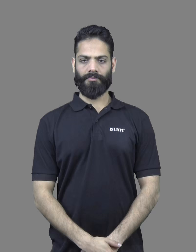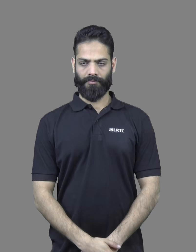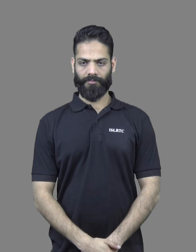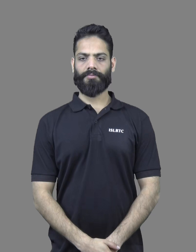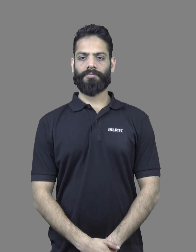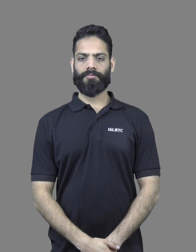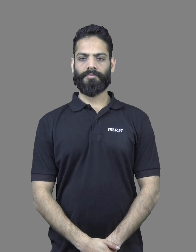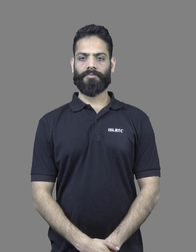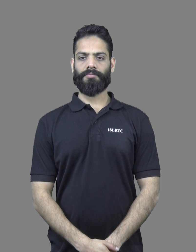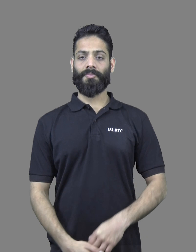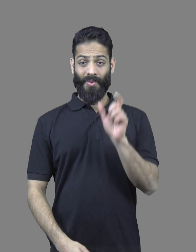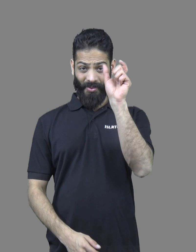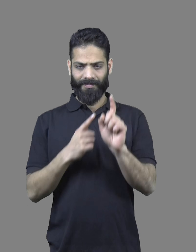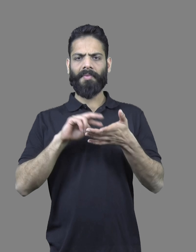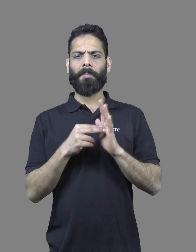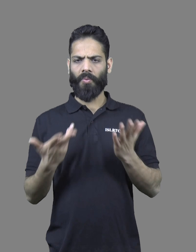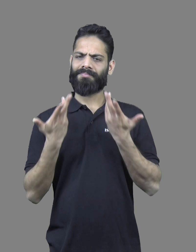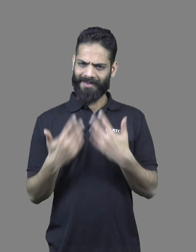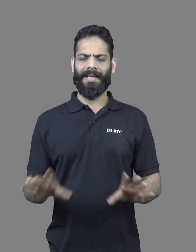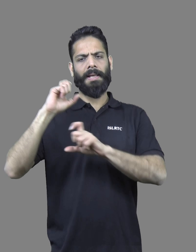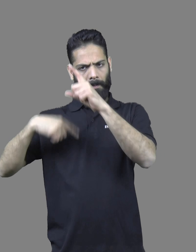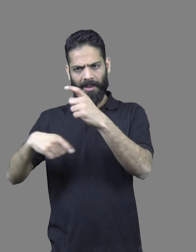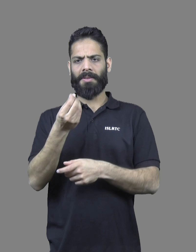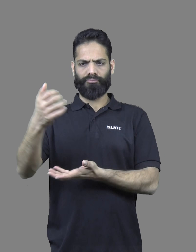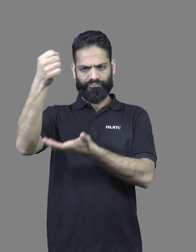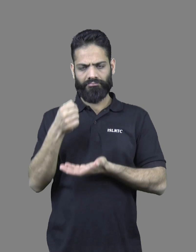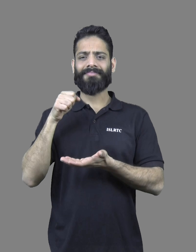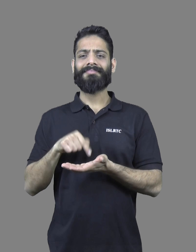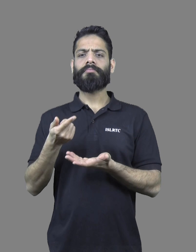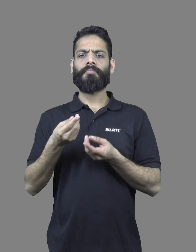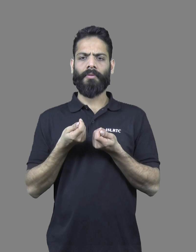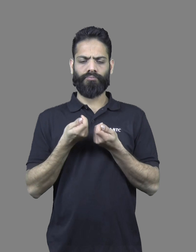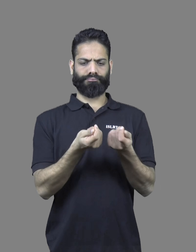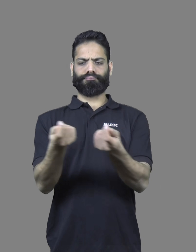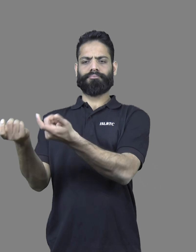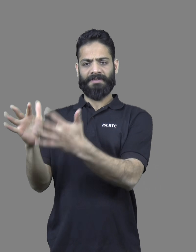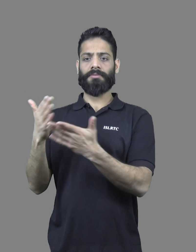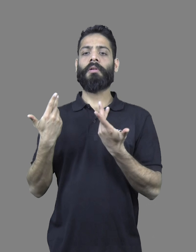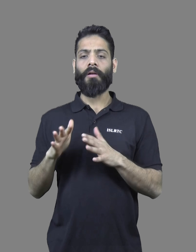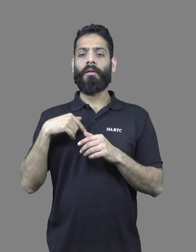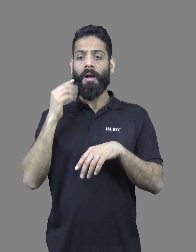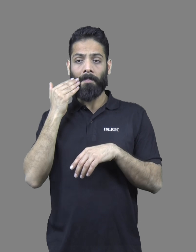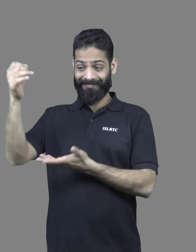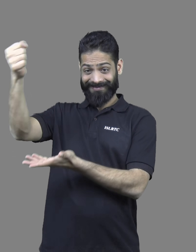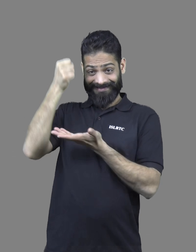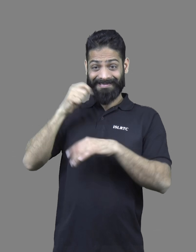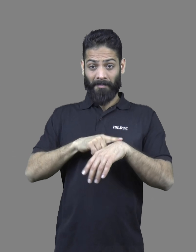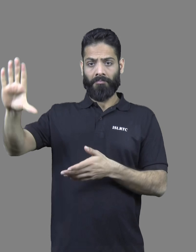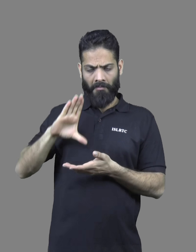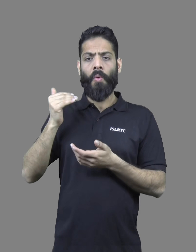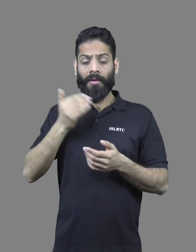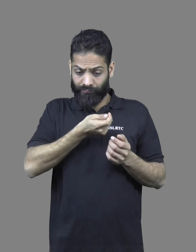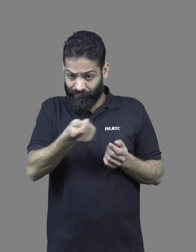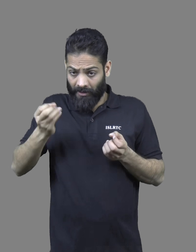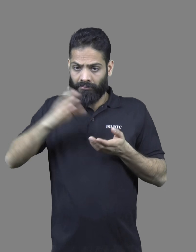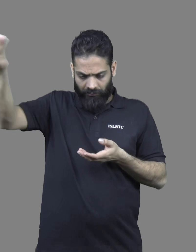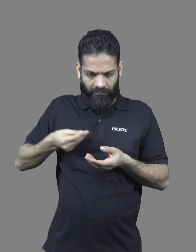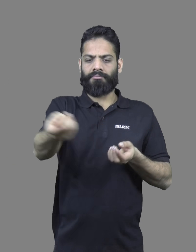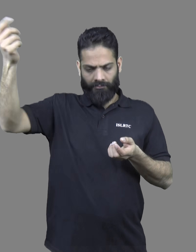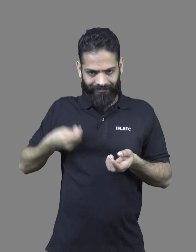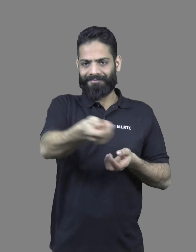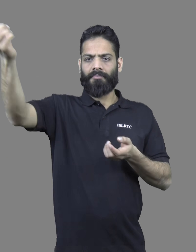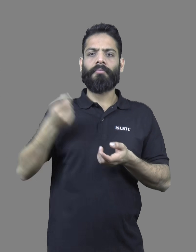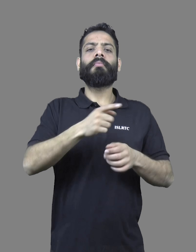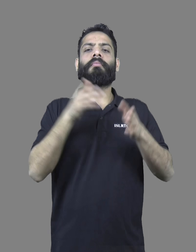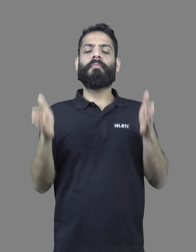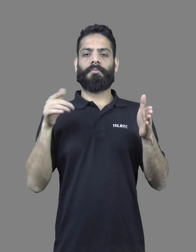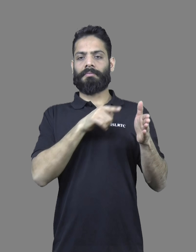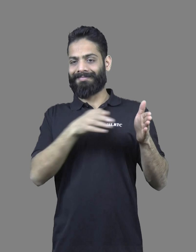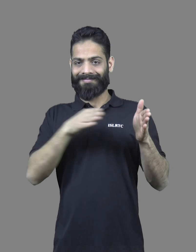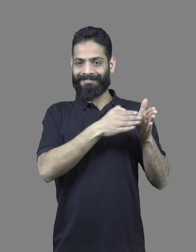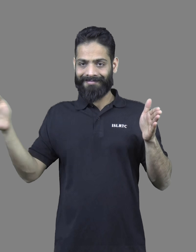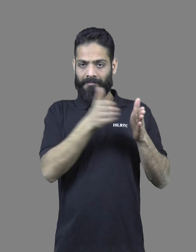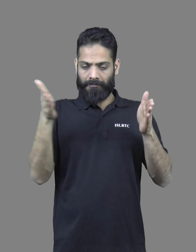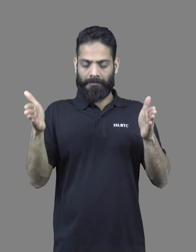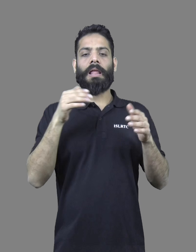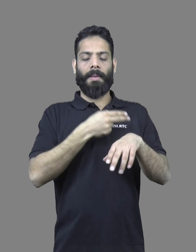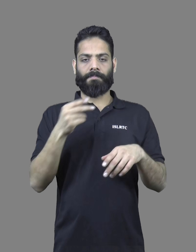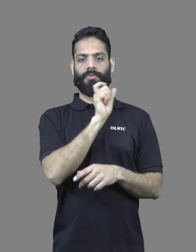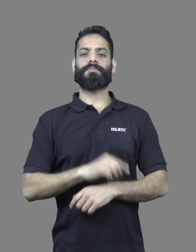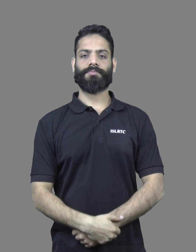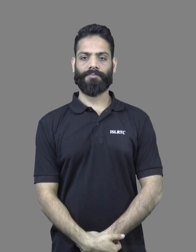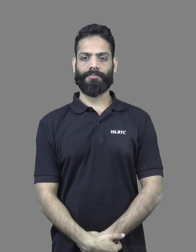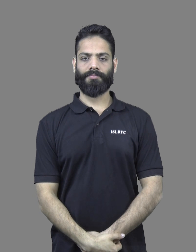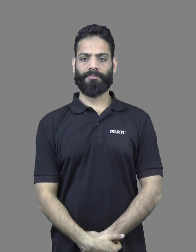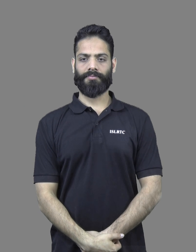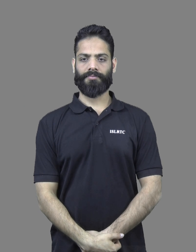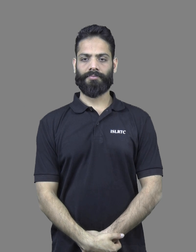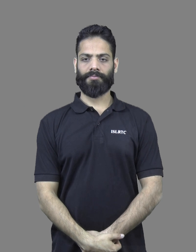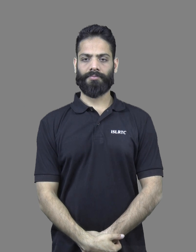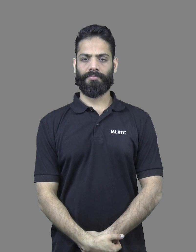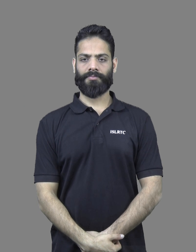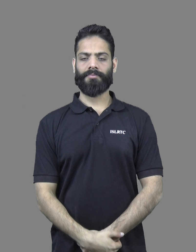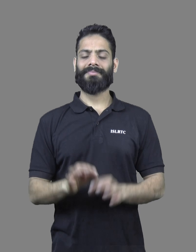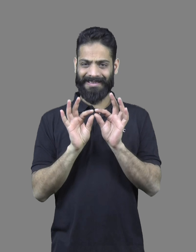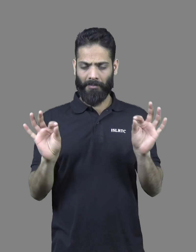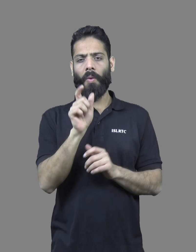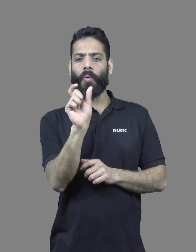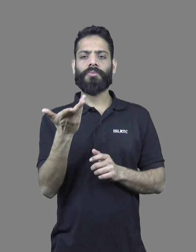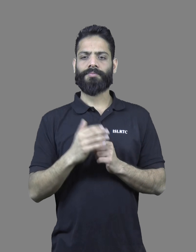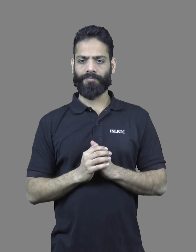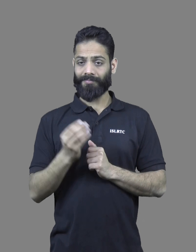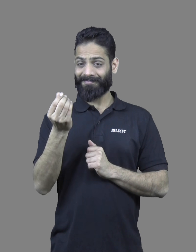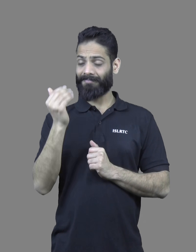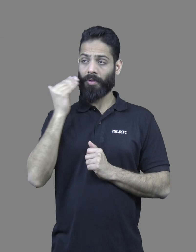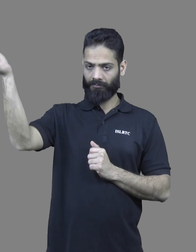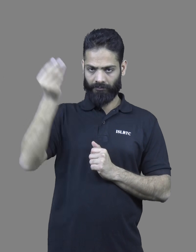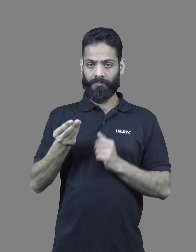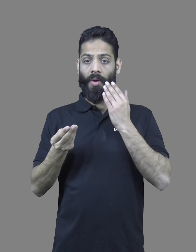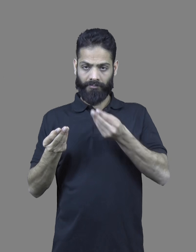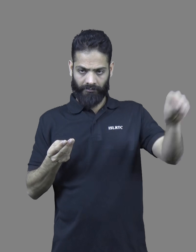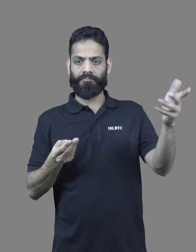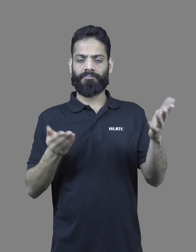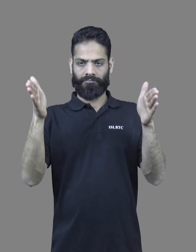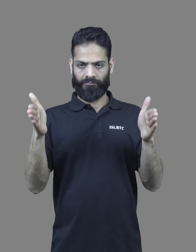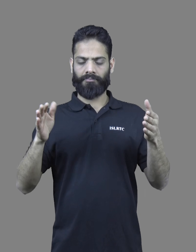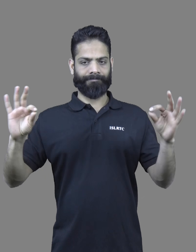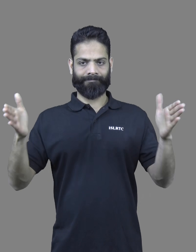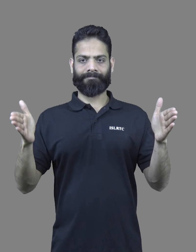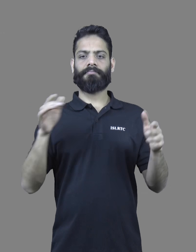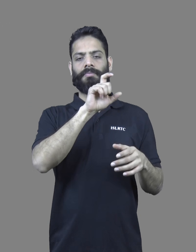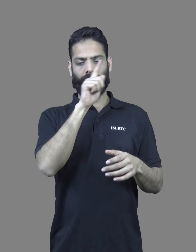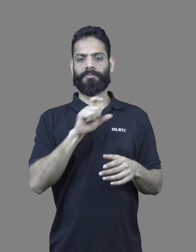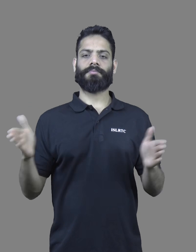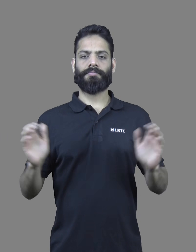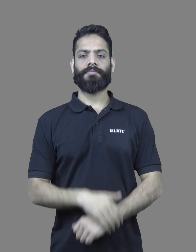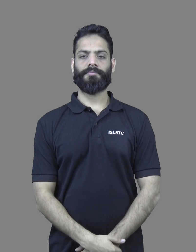Cash Flow